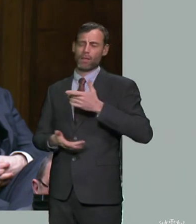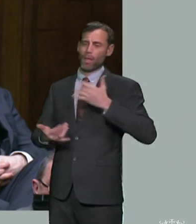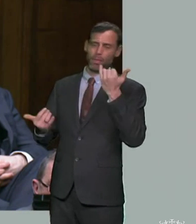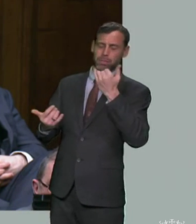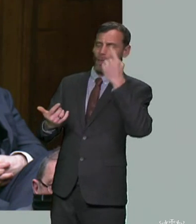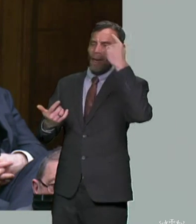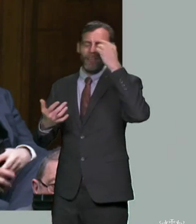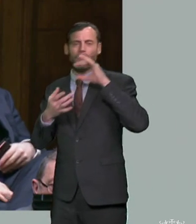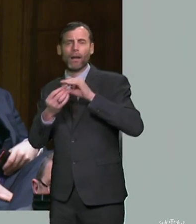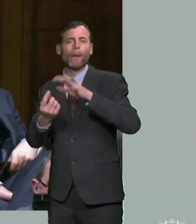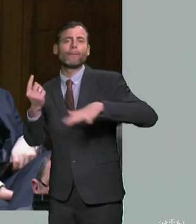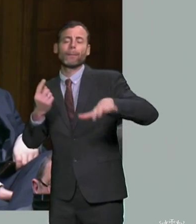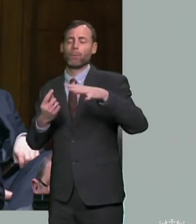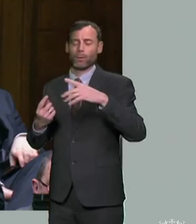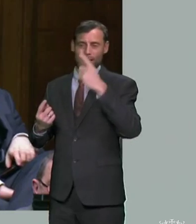What will he now say to my constituents—